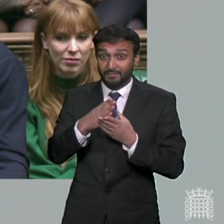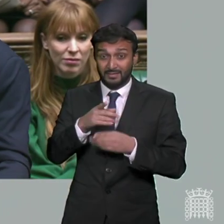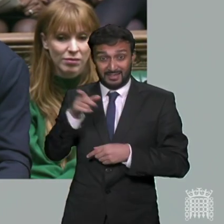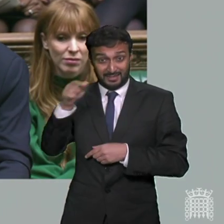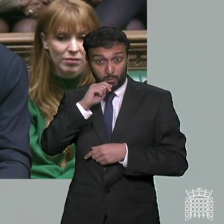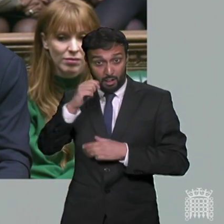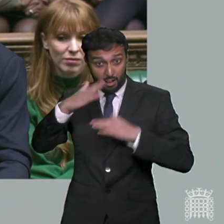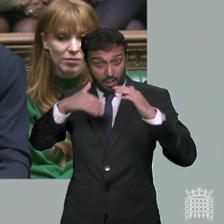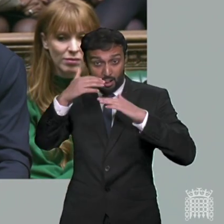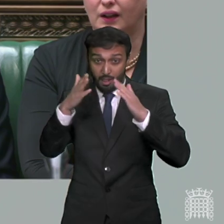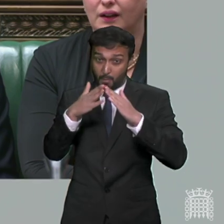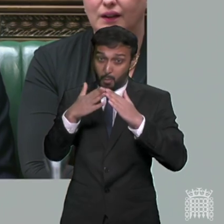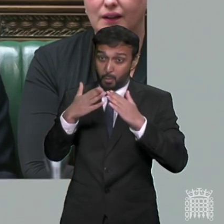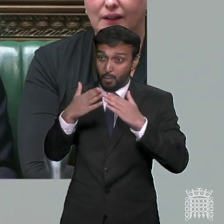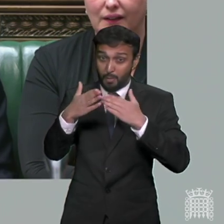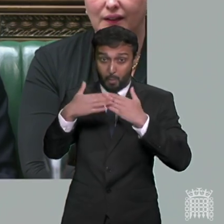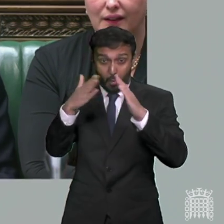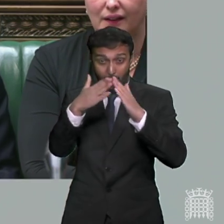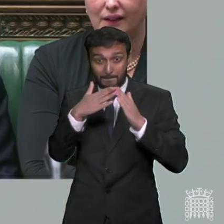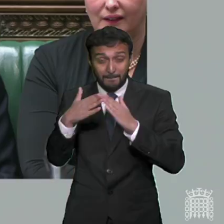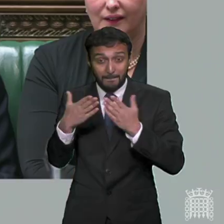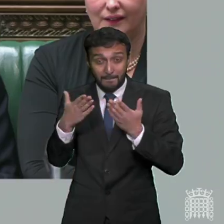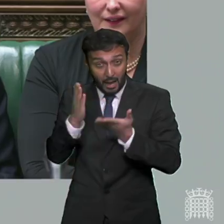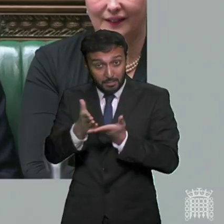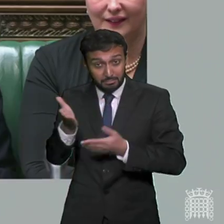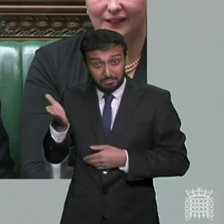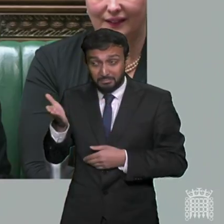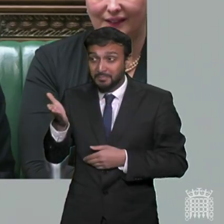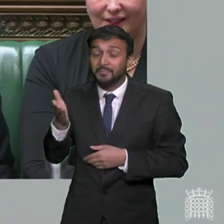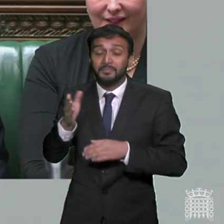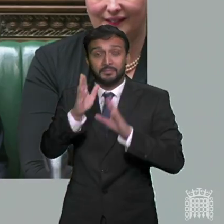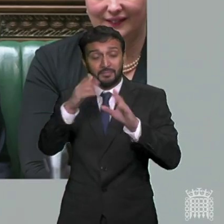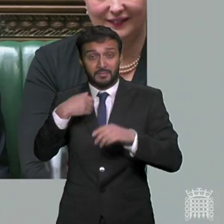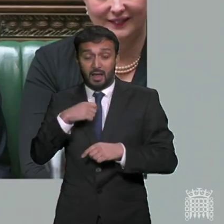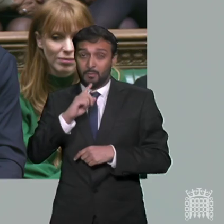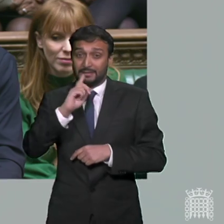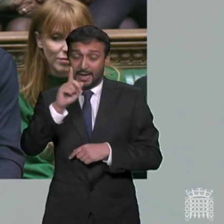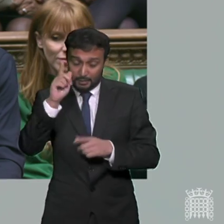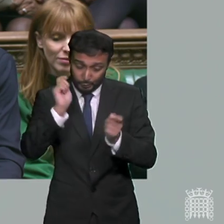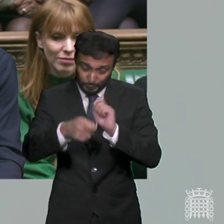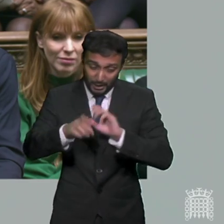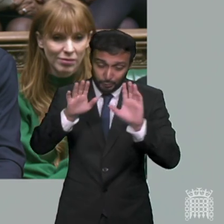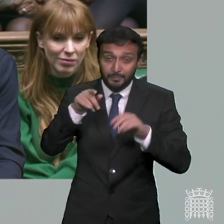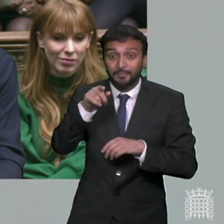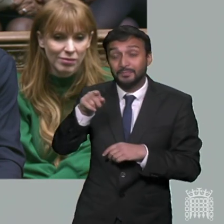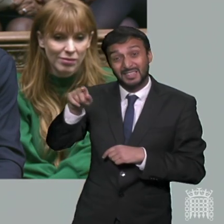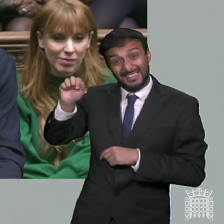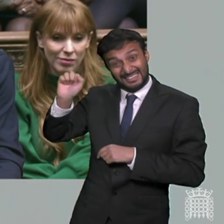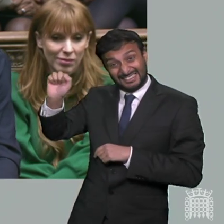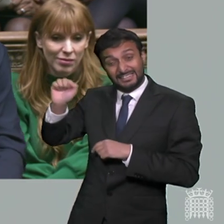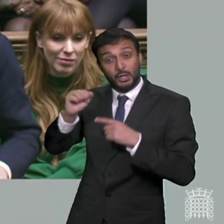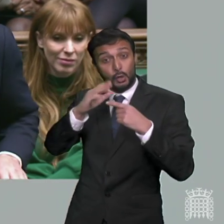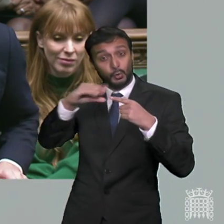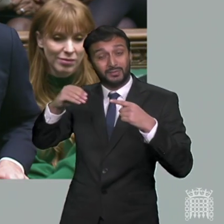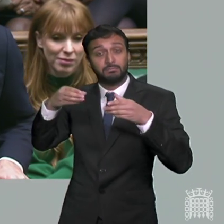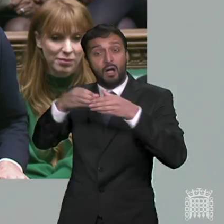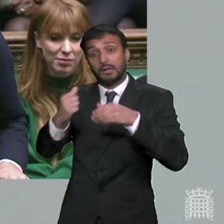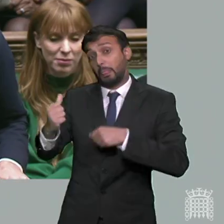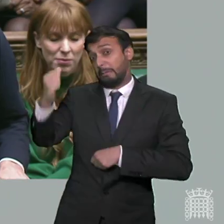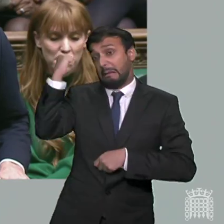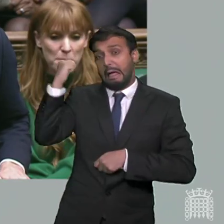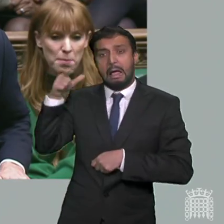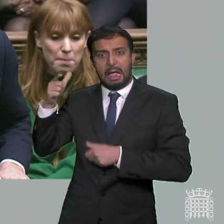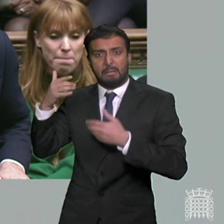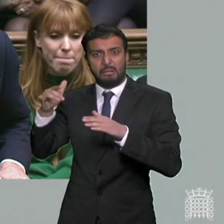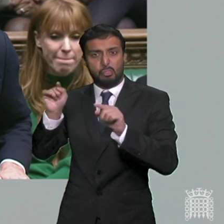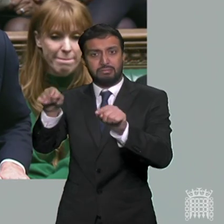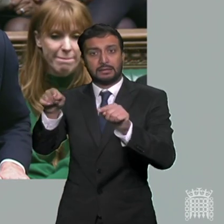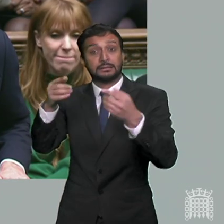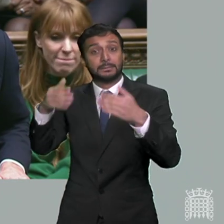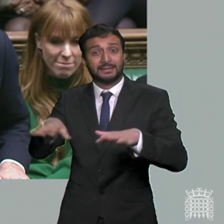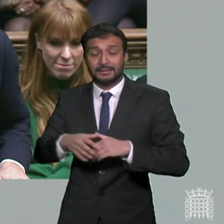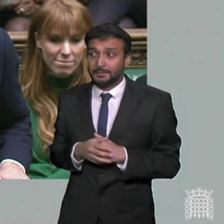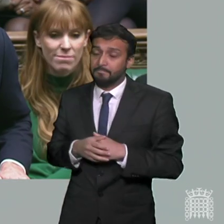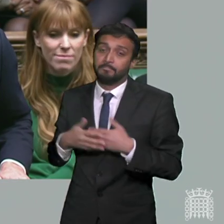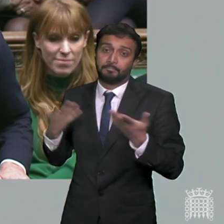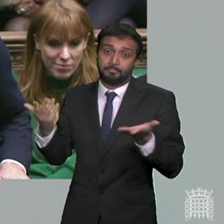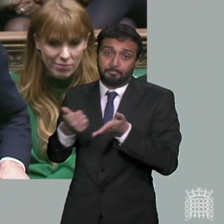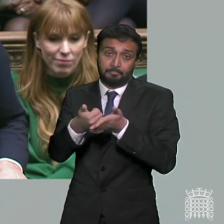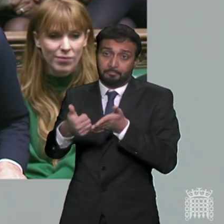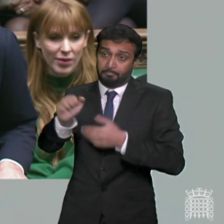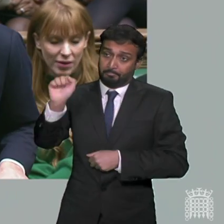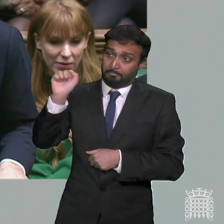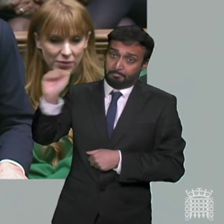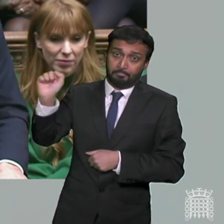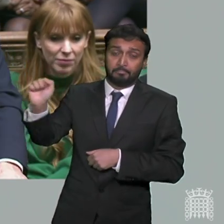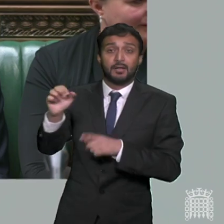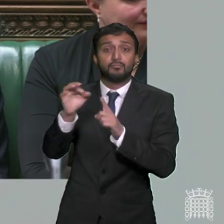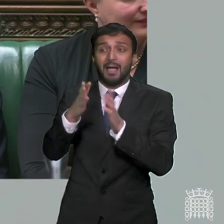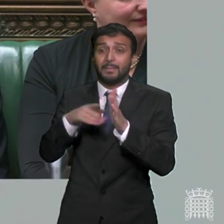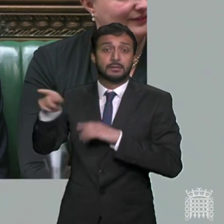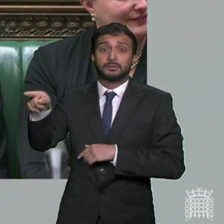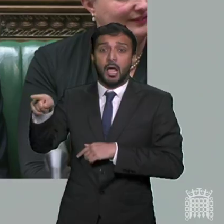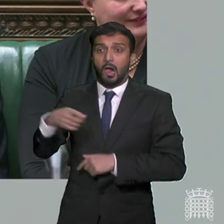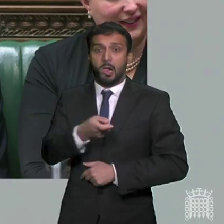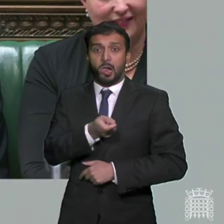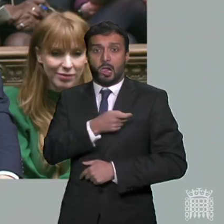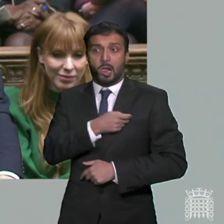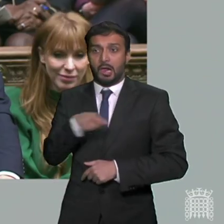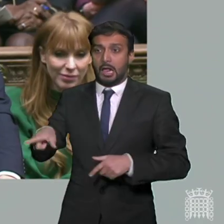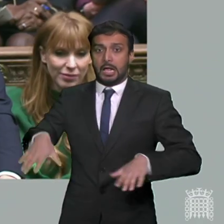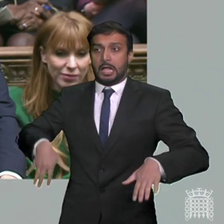Pull the other one! I shall tell him what changed: his Back Benchers threatened him and, as always, the blancmange Prime Minister wobbled.